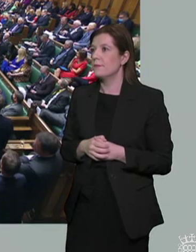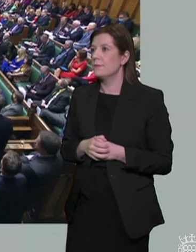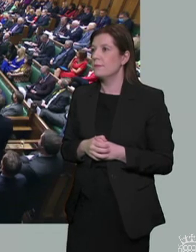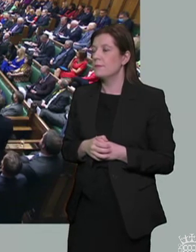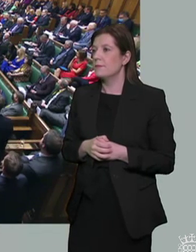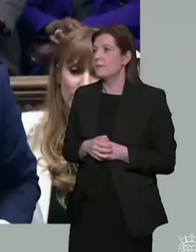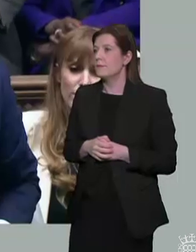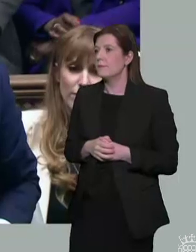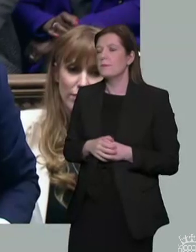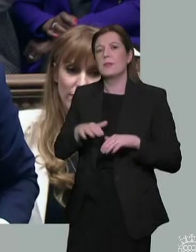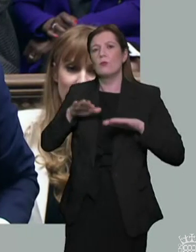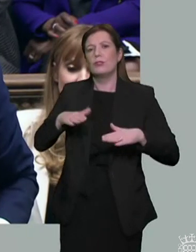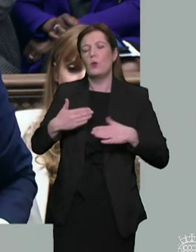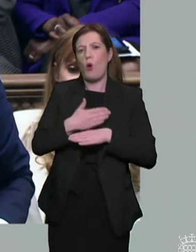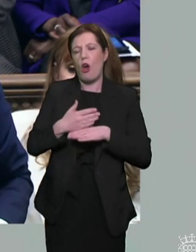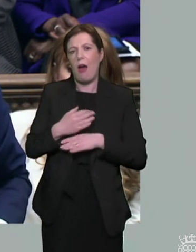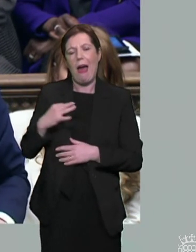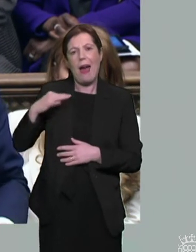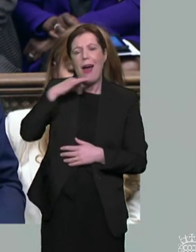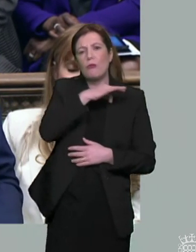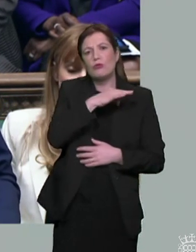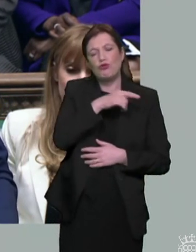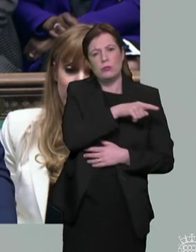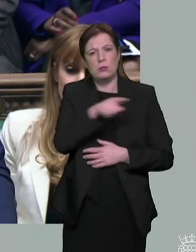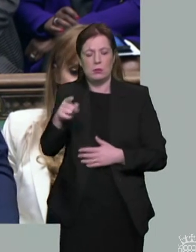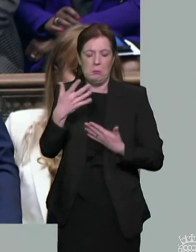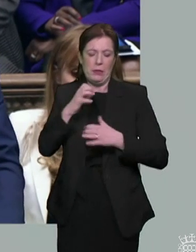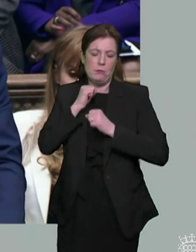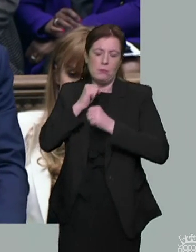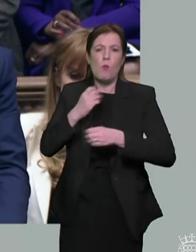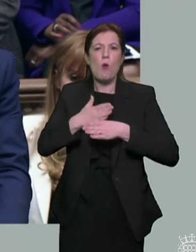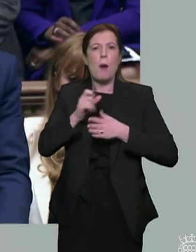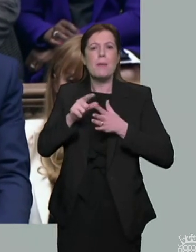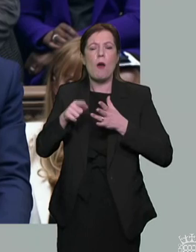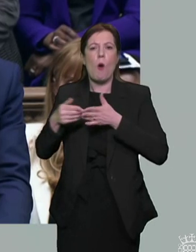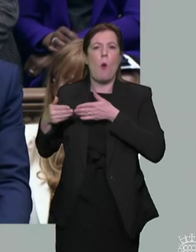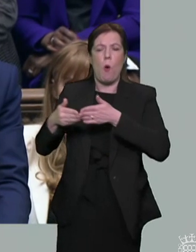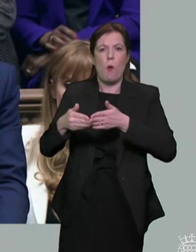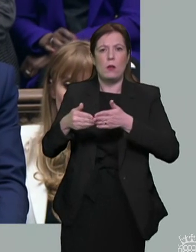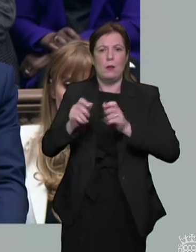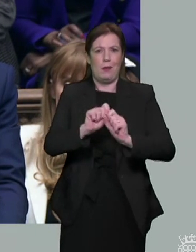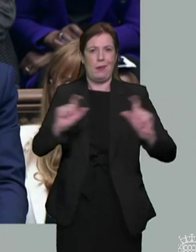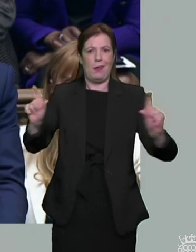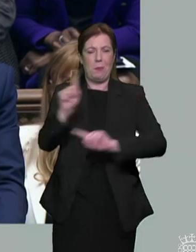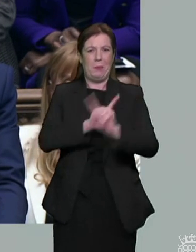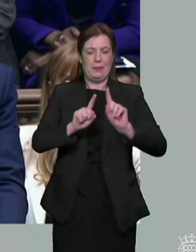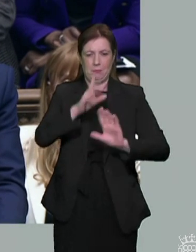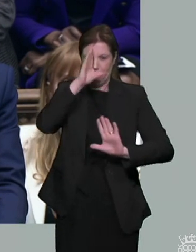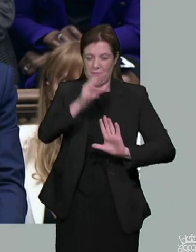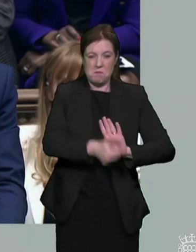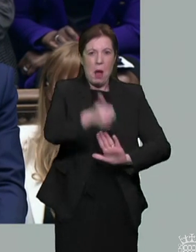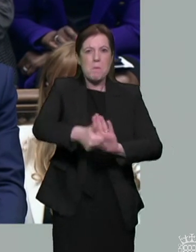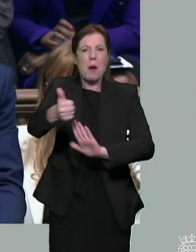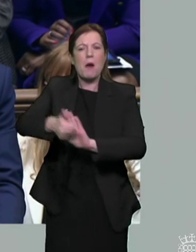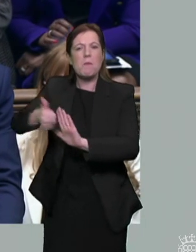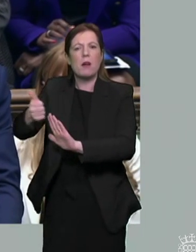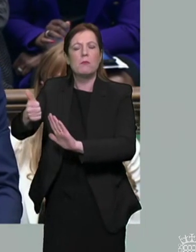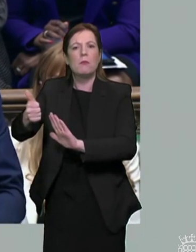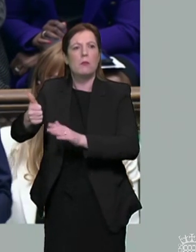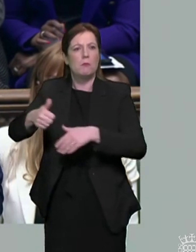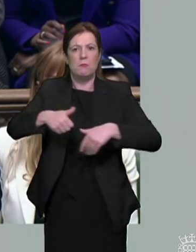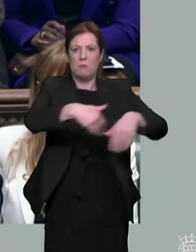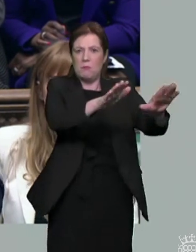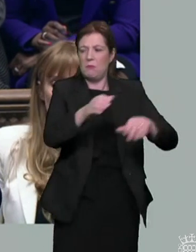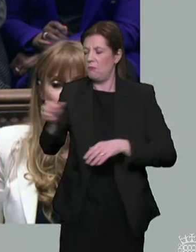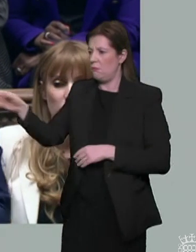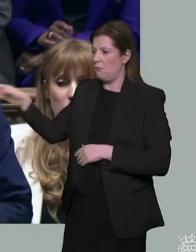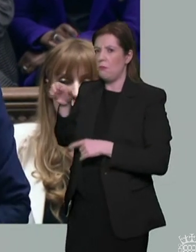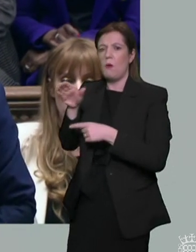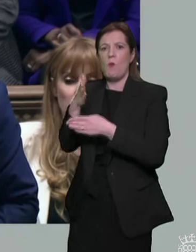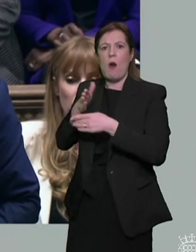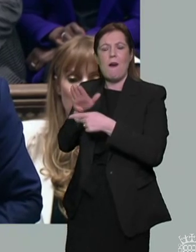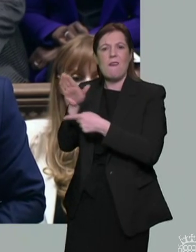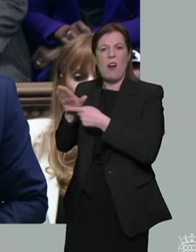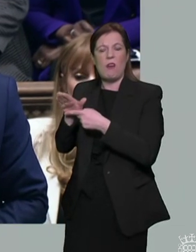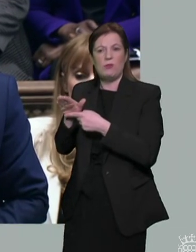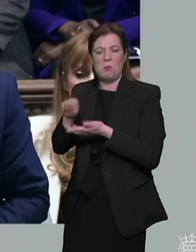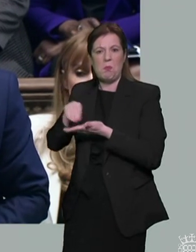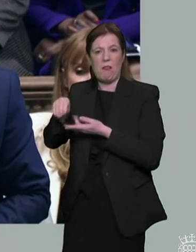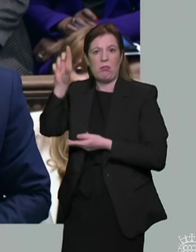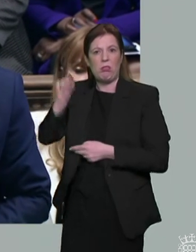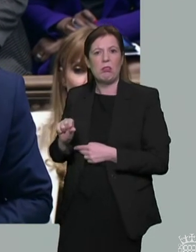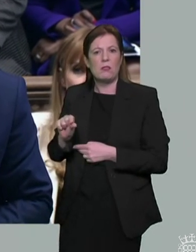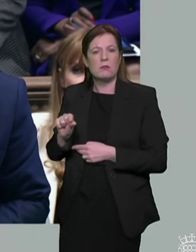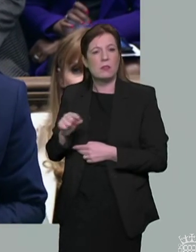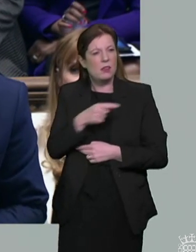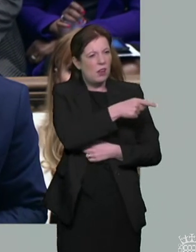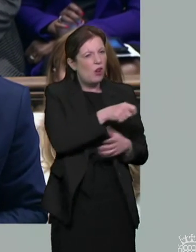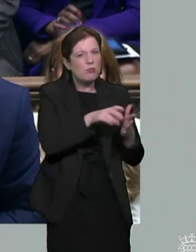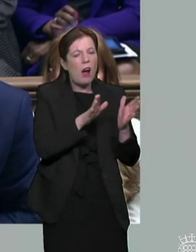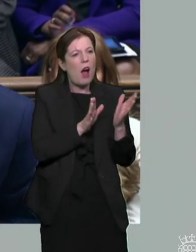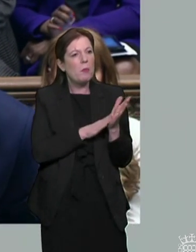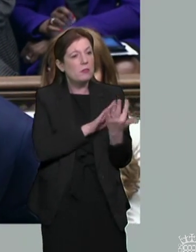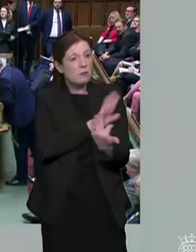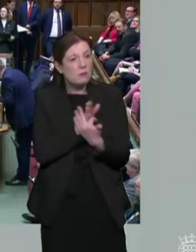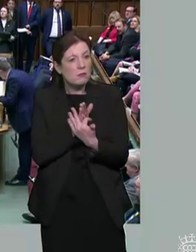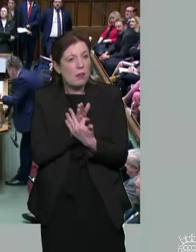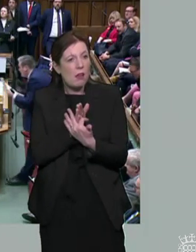Eight hundred loyal British workers fired over Zoom, instantly replaced by foreign agency workers shipped in on less than the minimum wage—if the Prime Minister cannot stop that, what is the point of his Government?